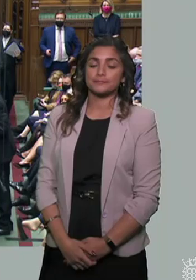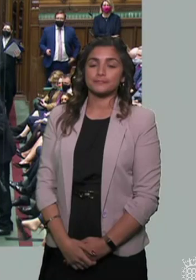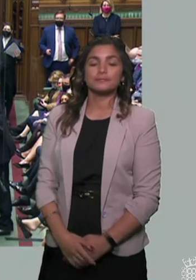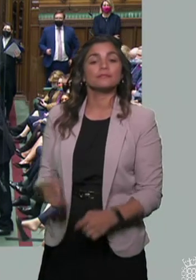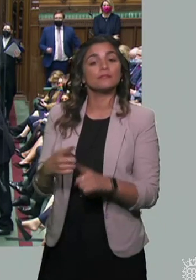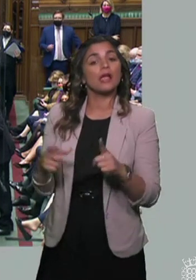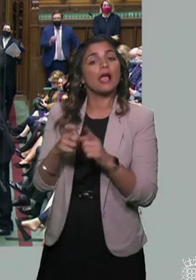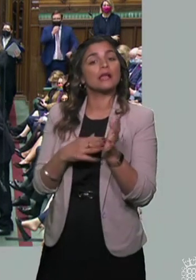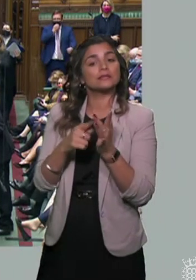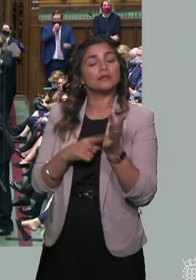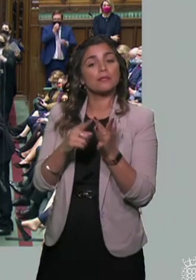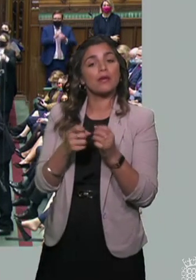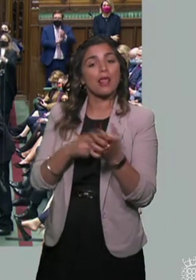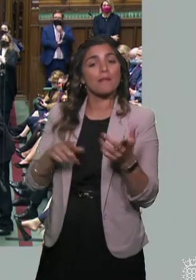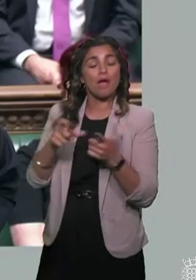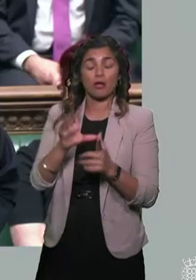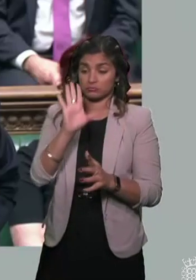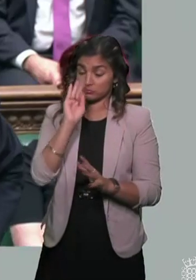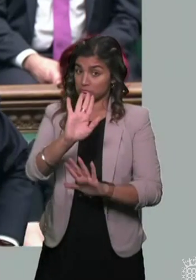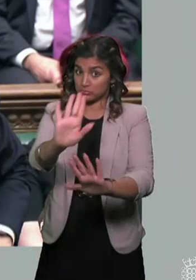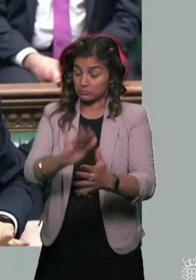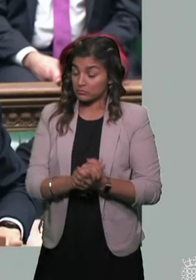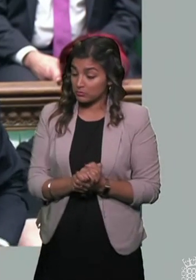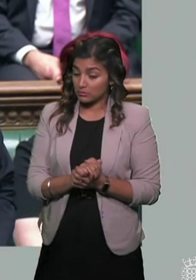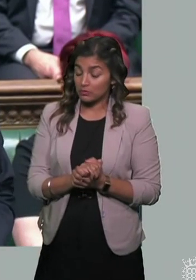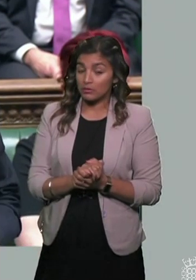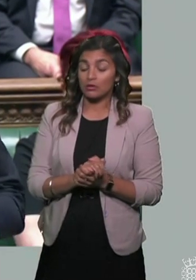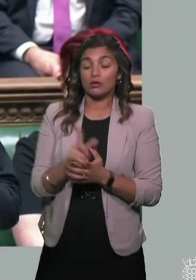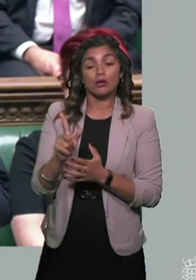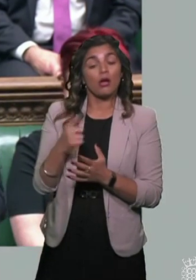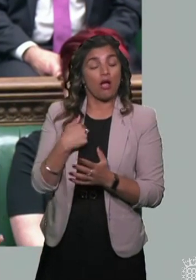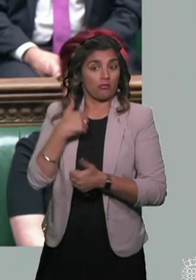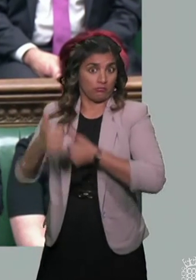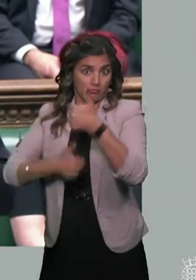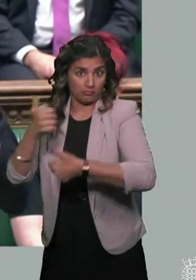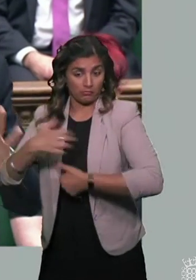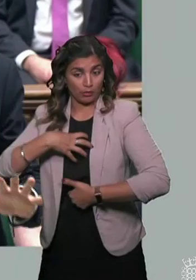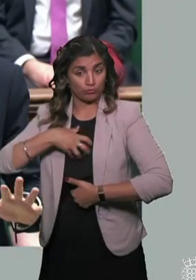I applaud the efforts of the UK presidency under the COP26 President-designate, the right honourable Member for Reading West .